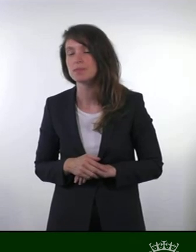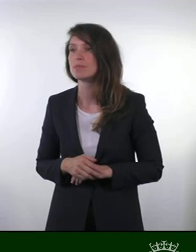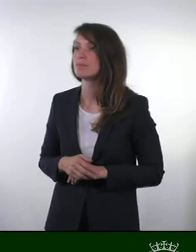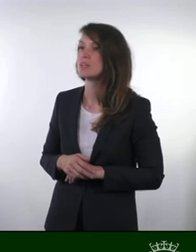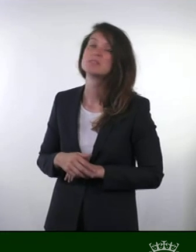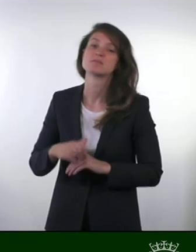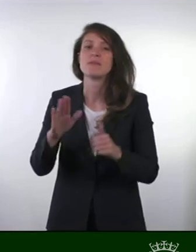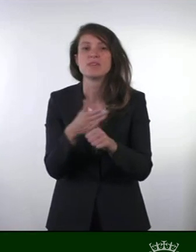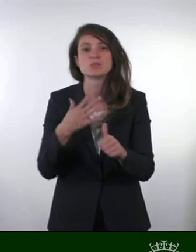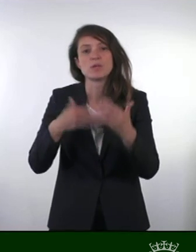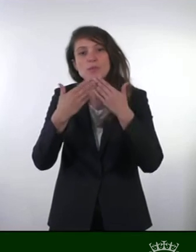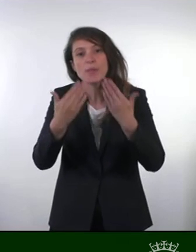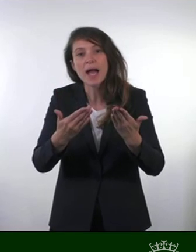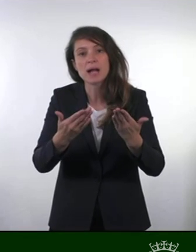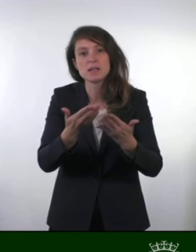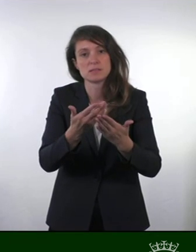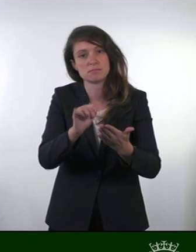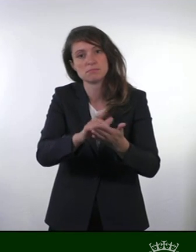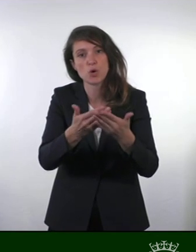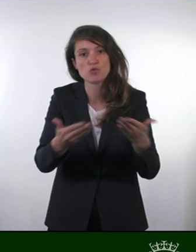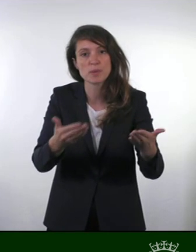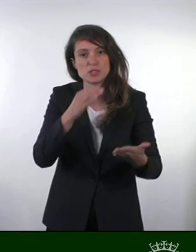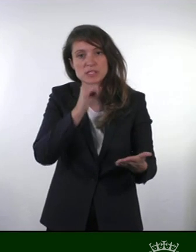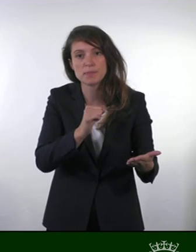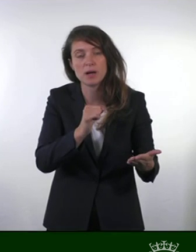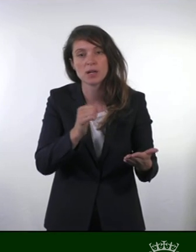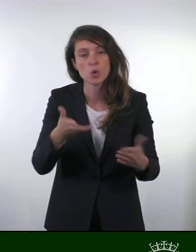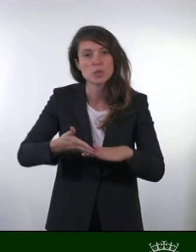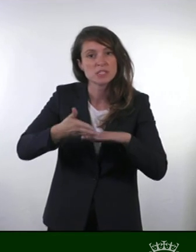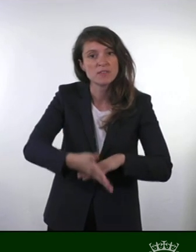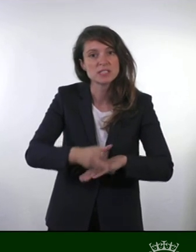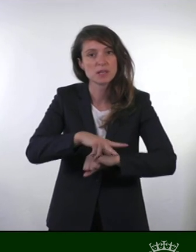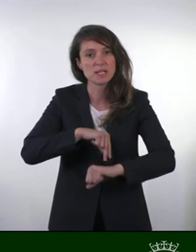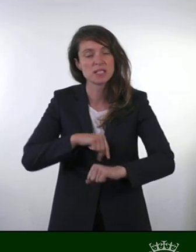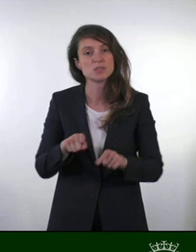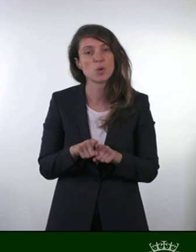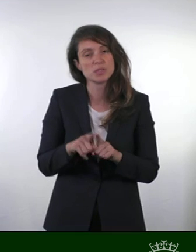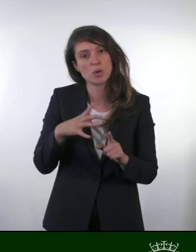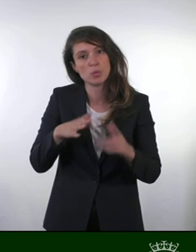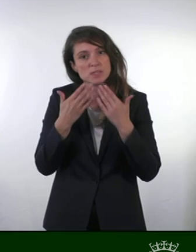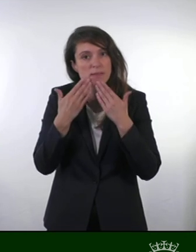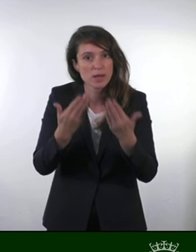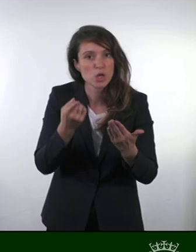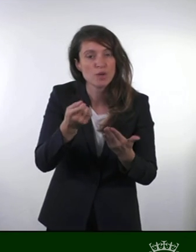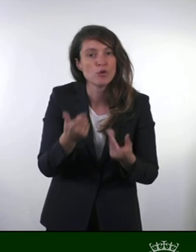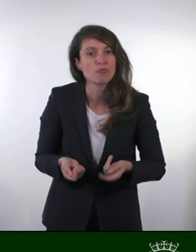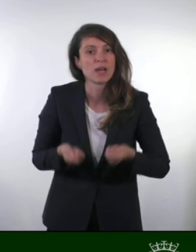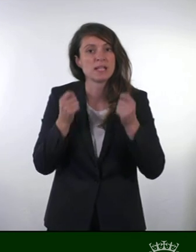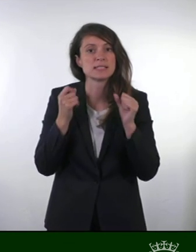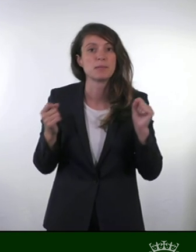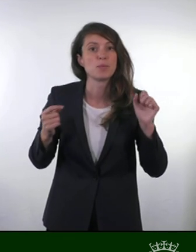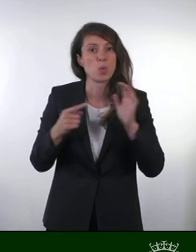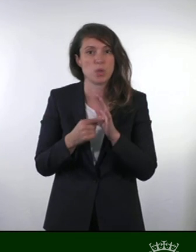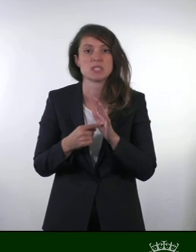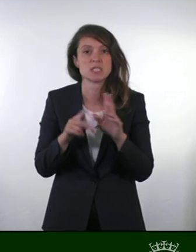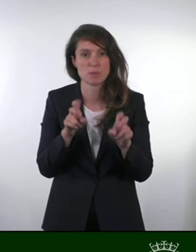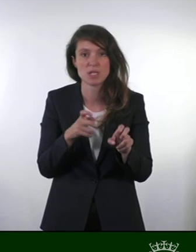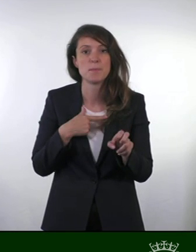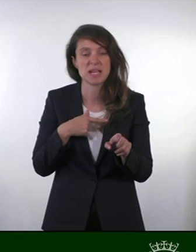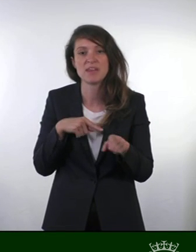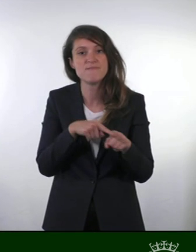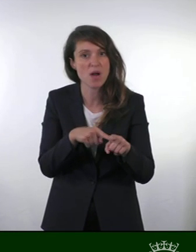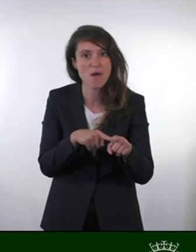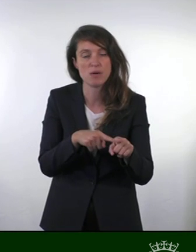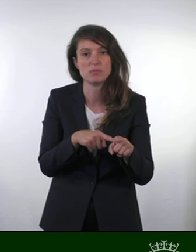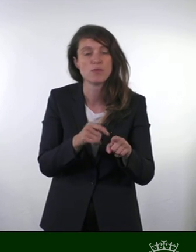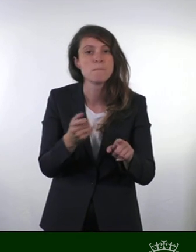I thank the honourable Gentleman very much for his service in the police, and for raising an important subject that I have followed for many years.